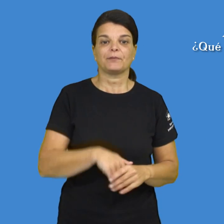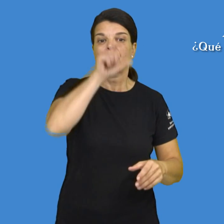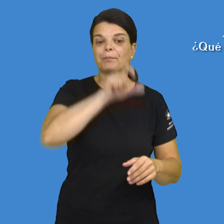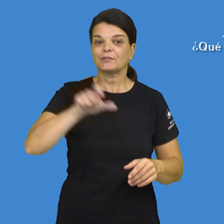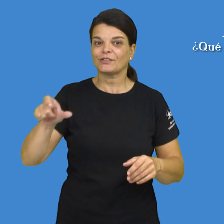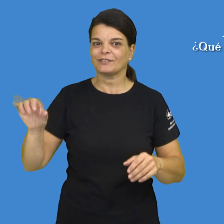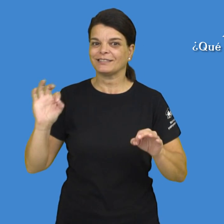persona